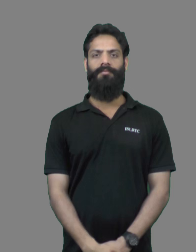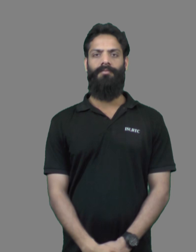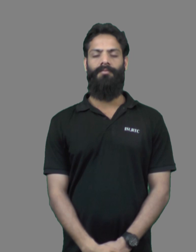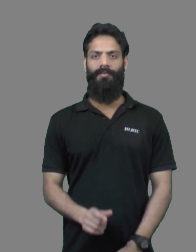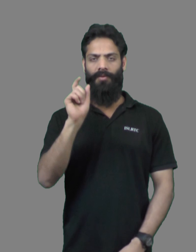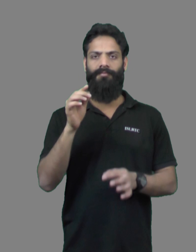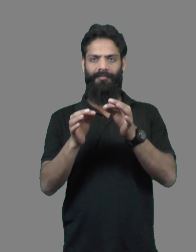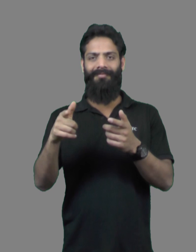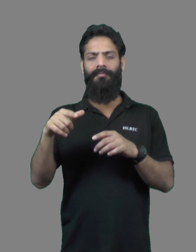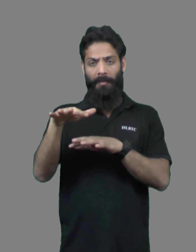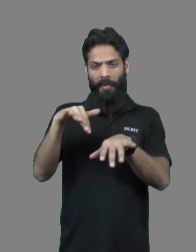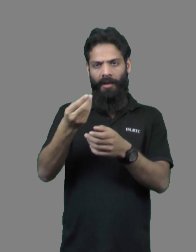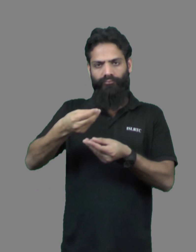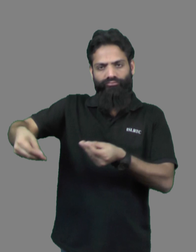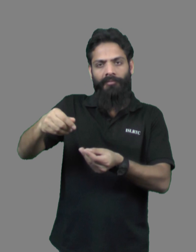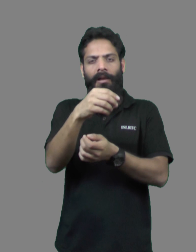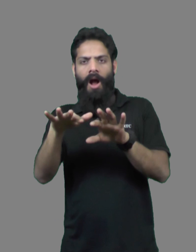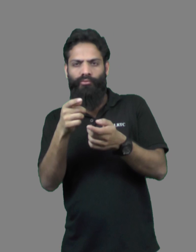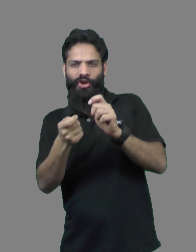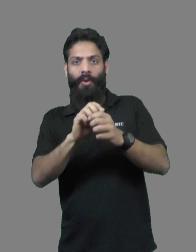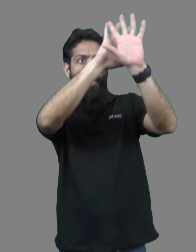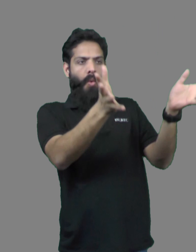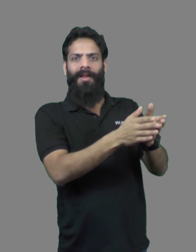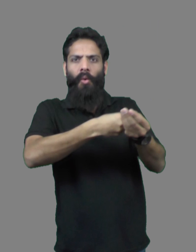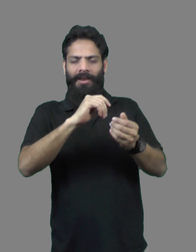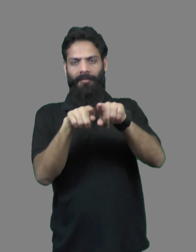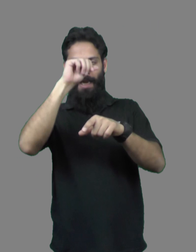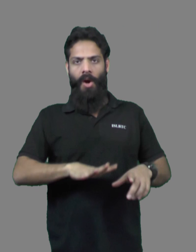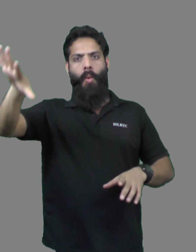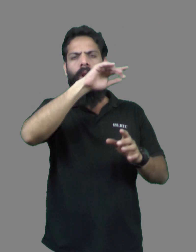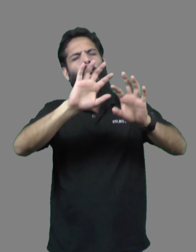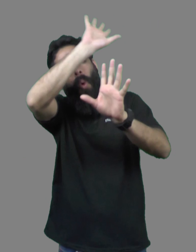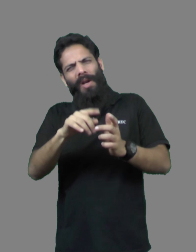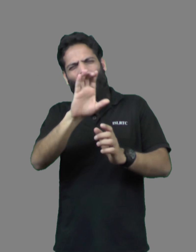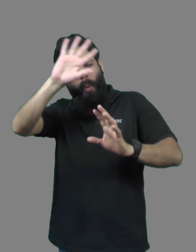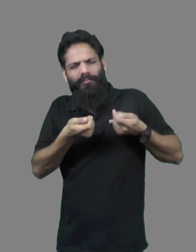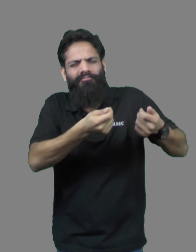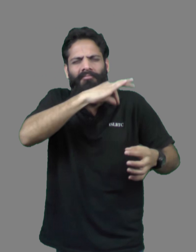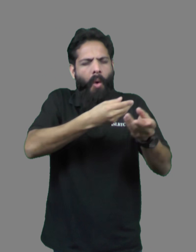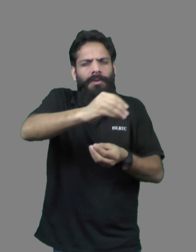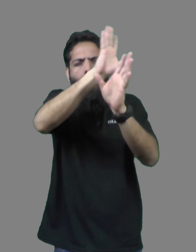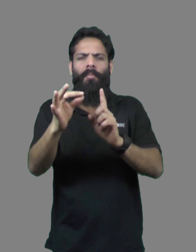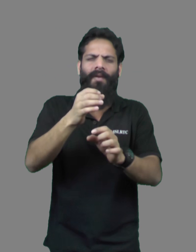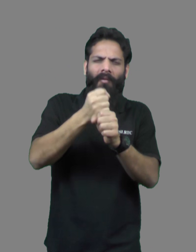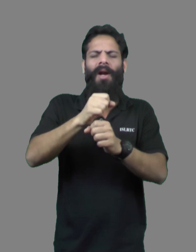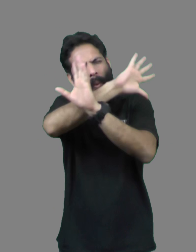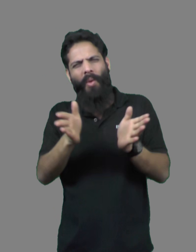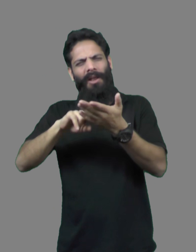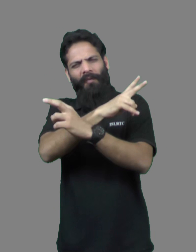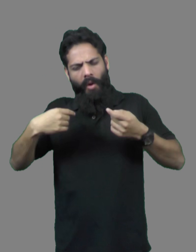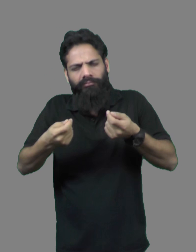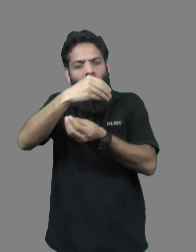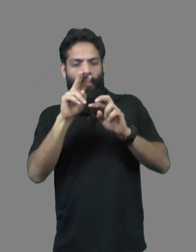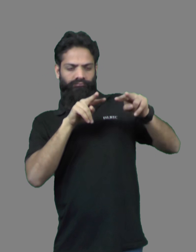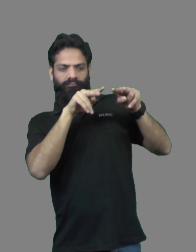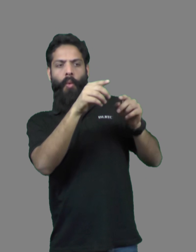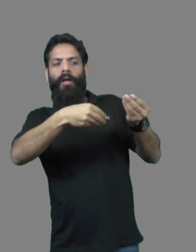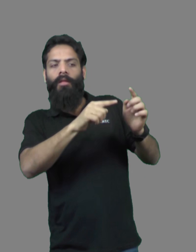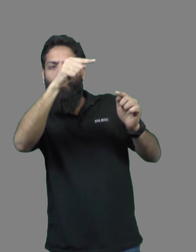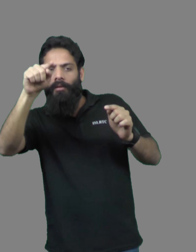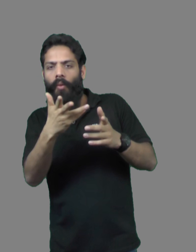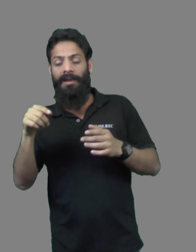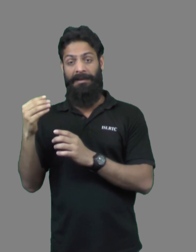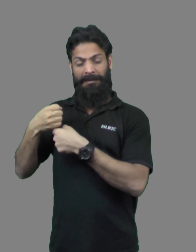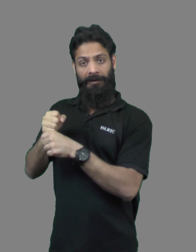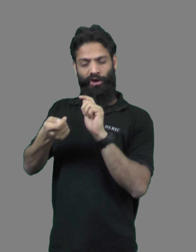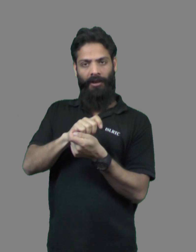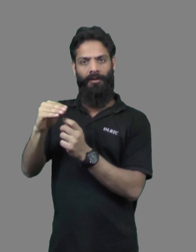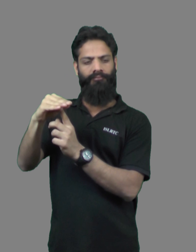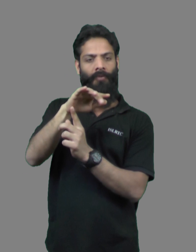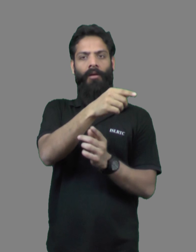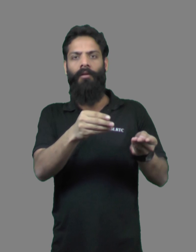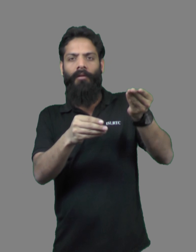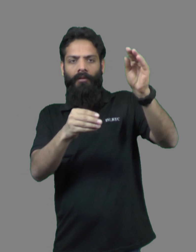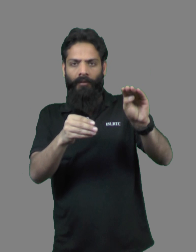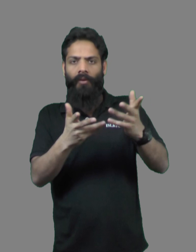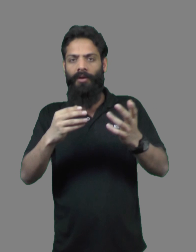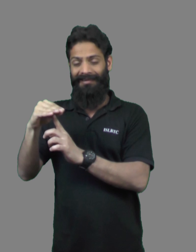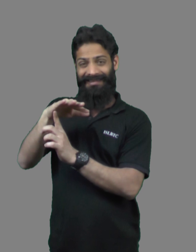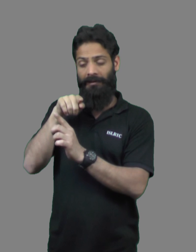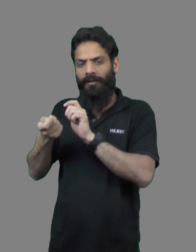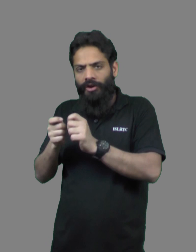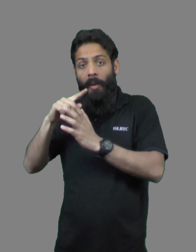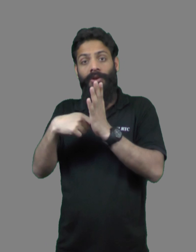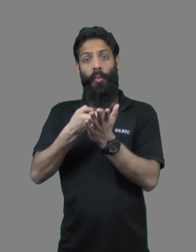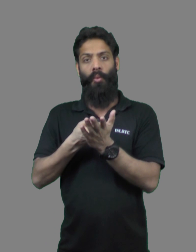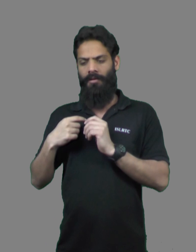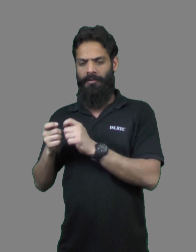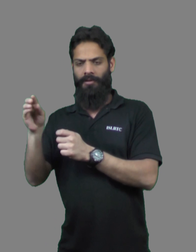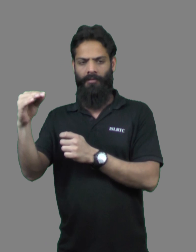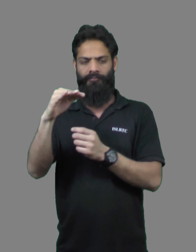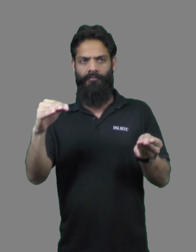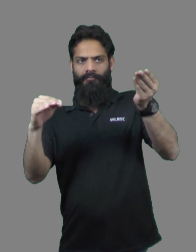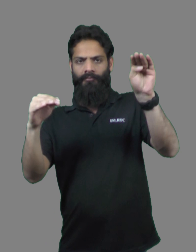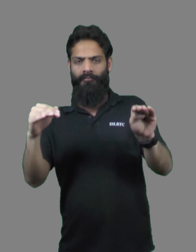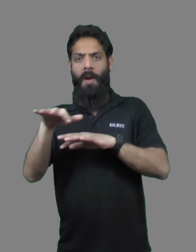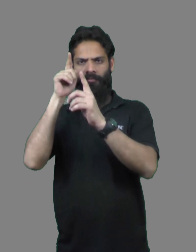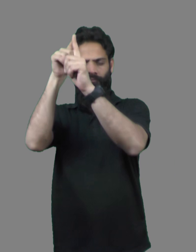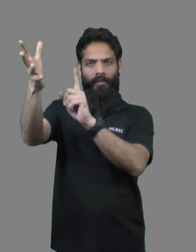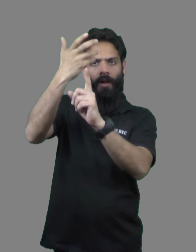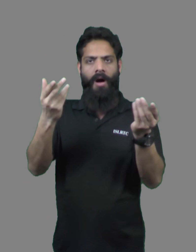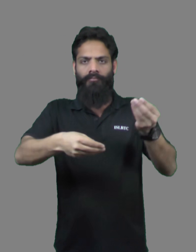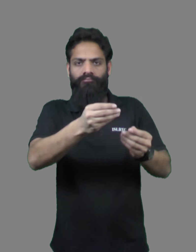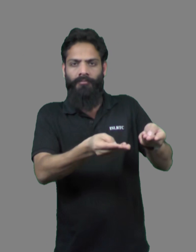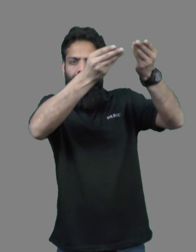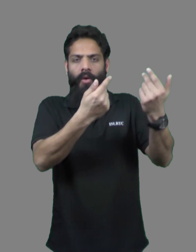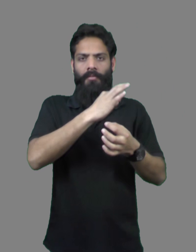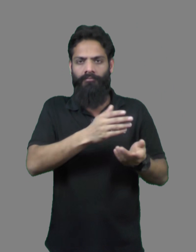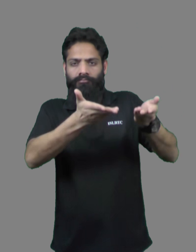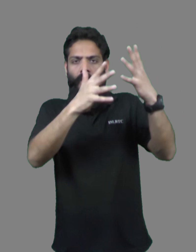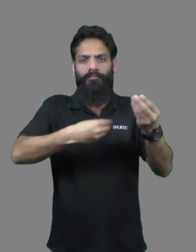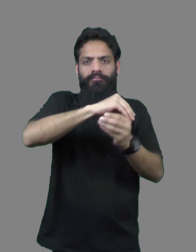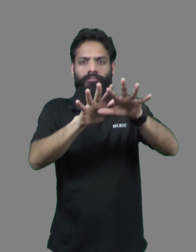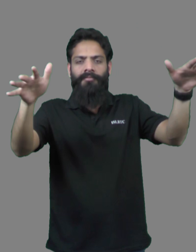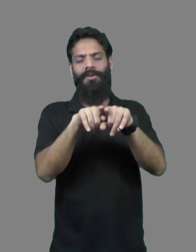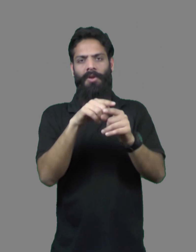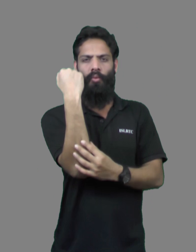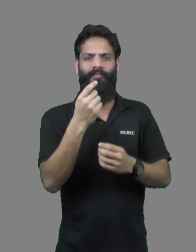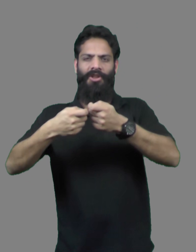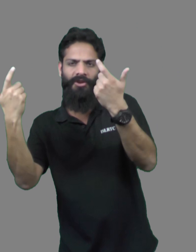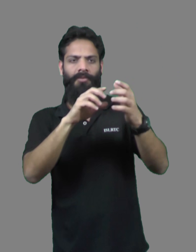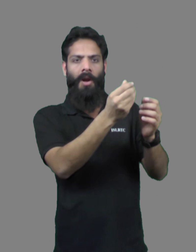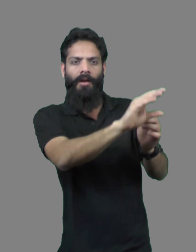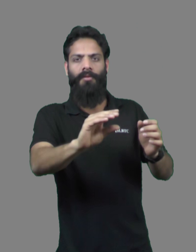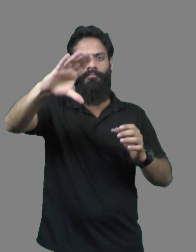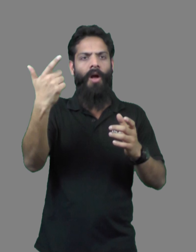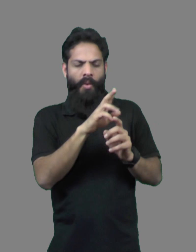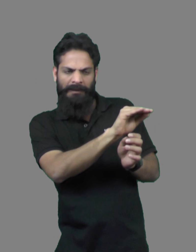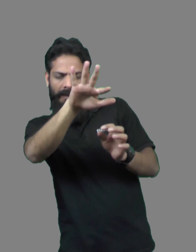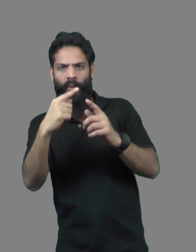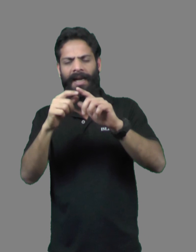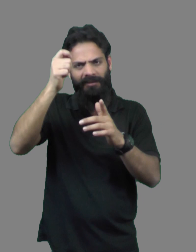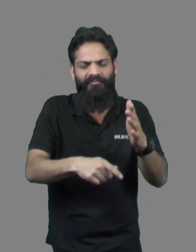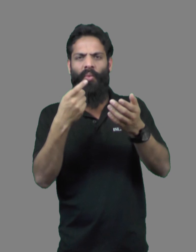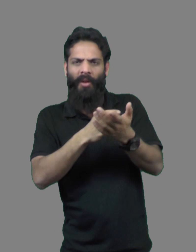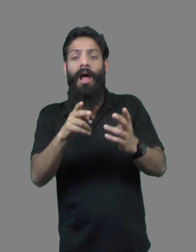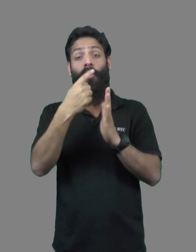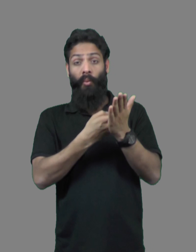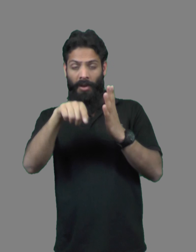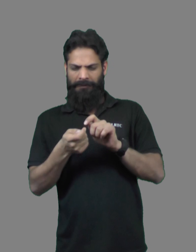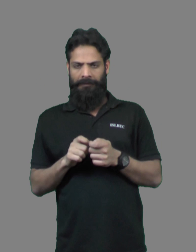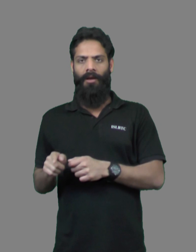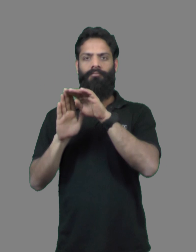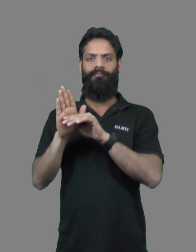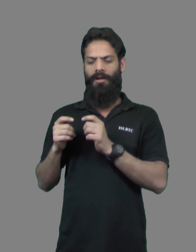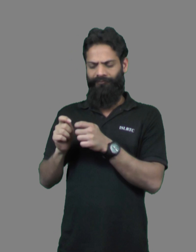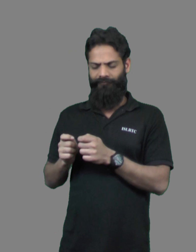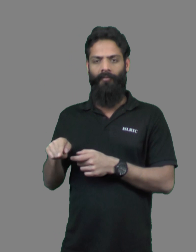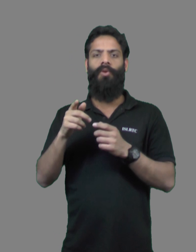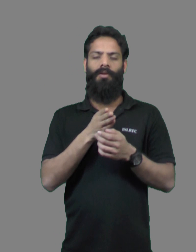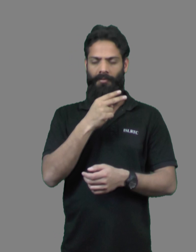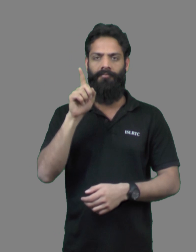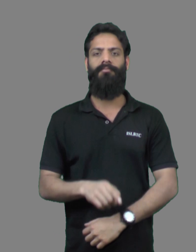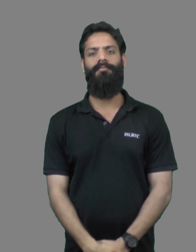Demand Side Effects